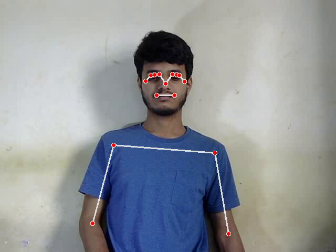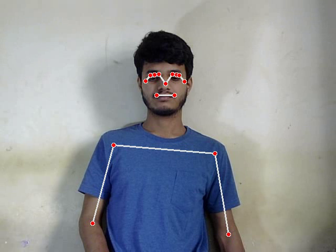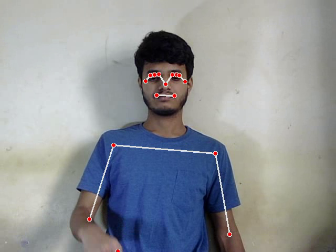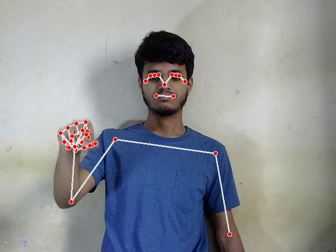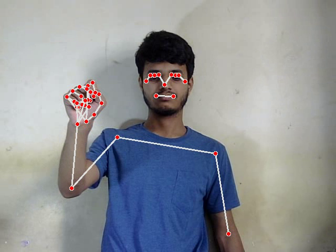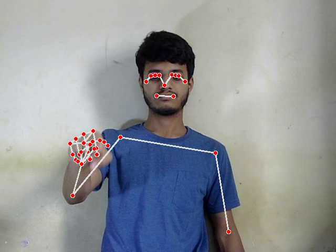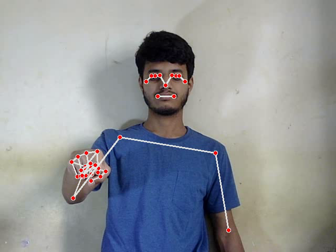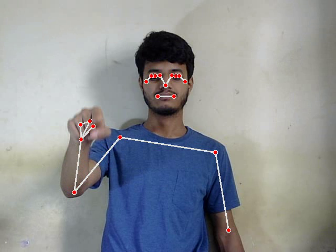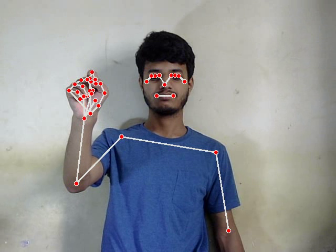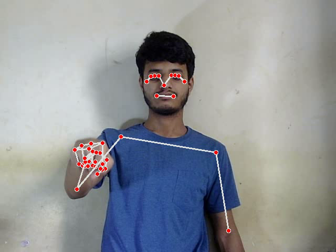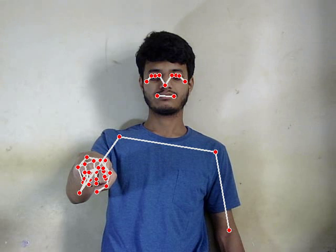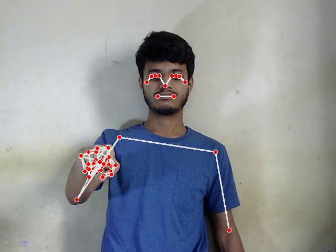yes